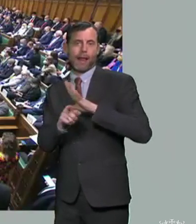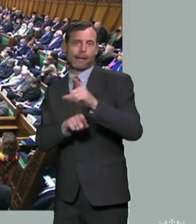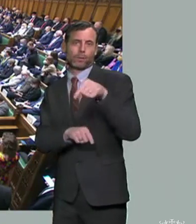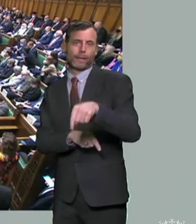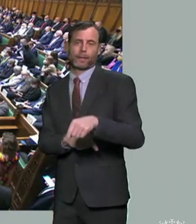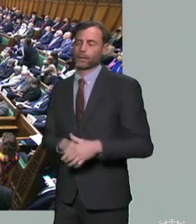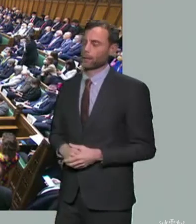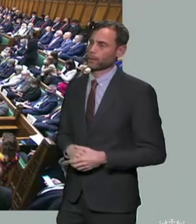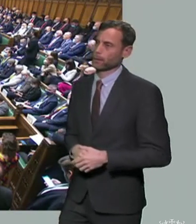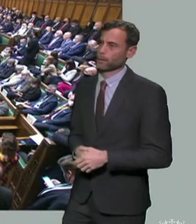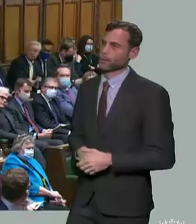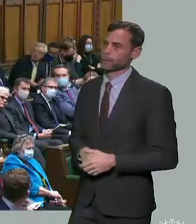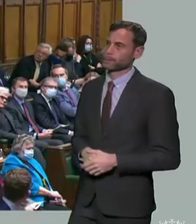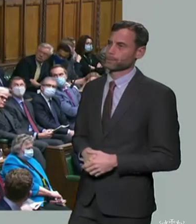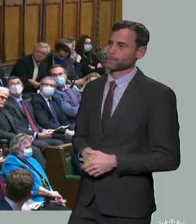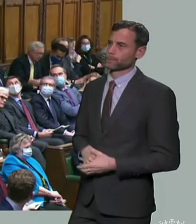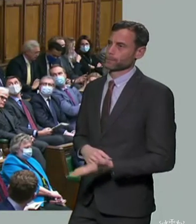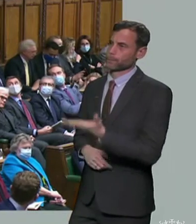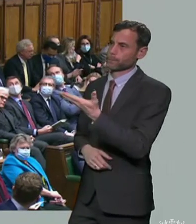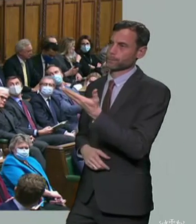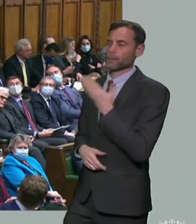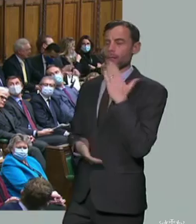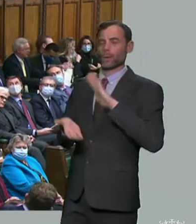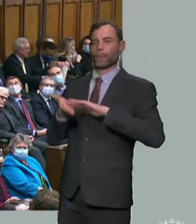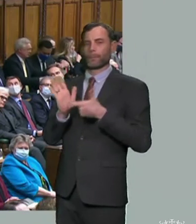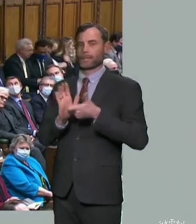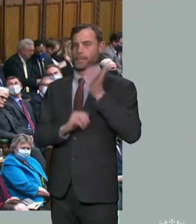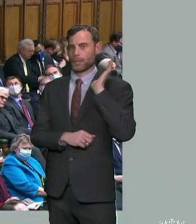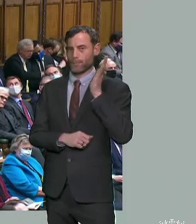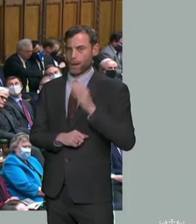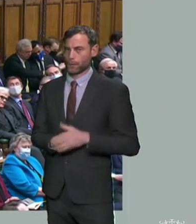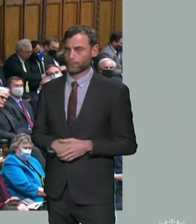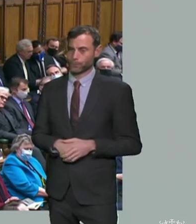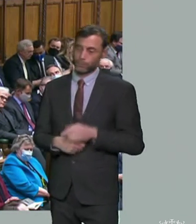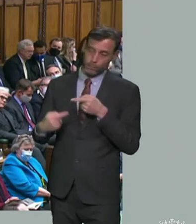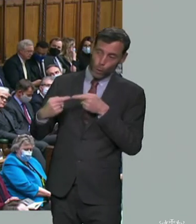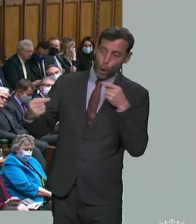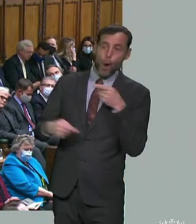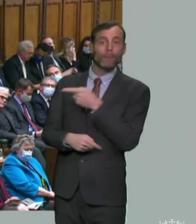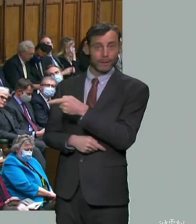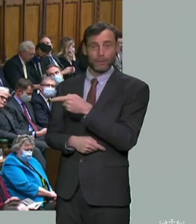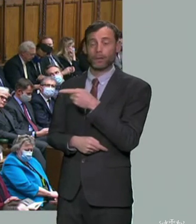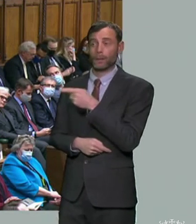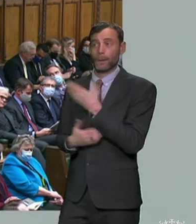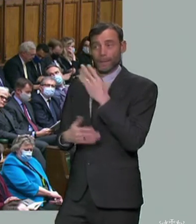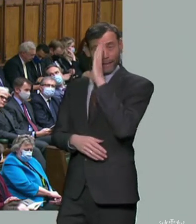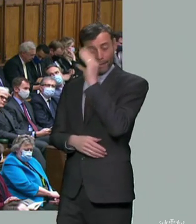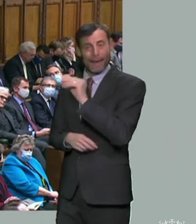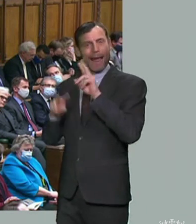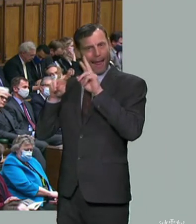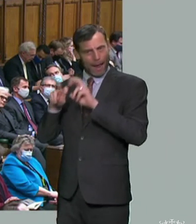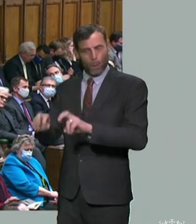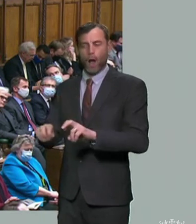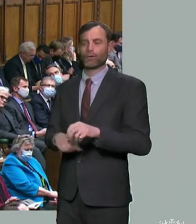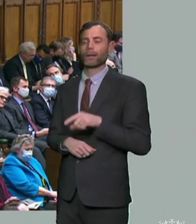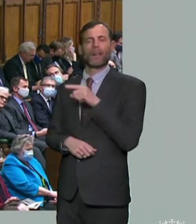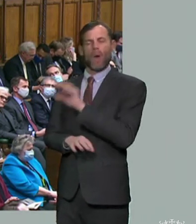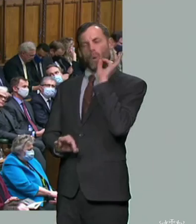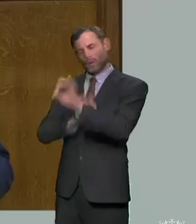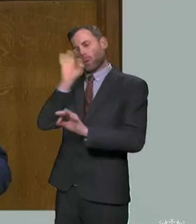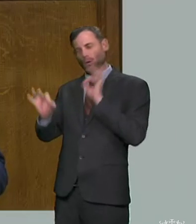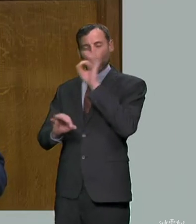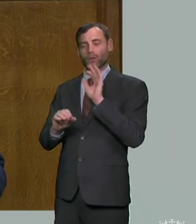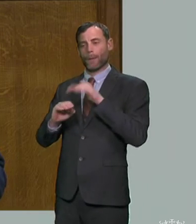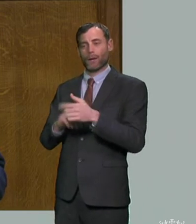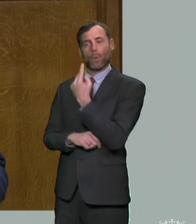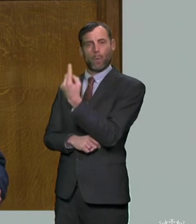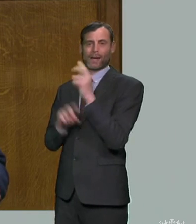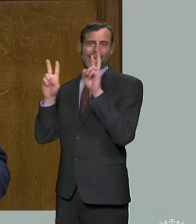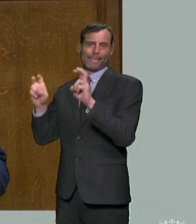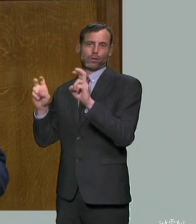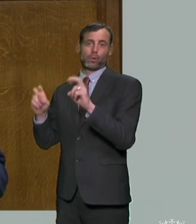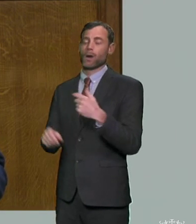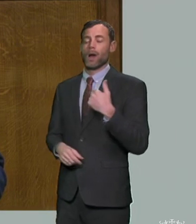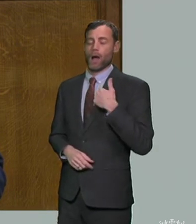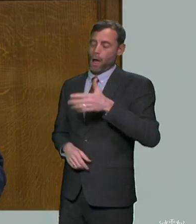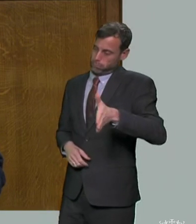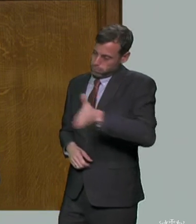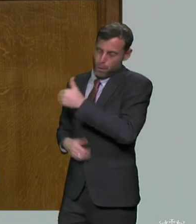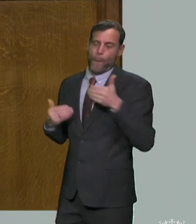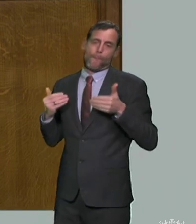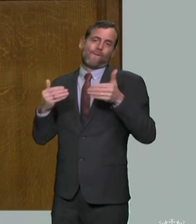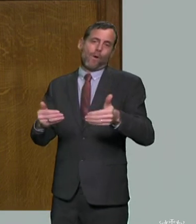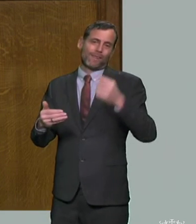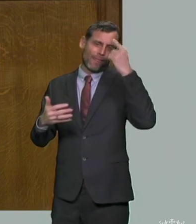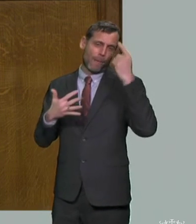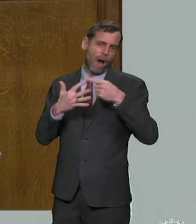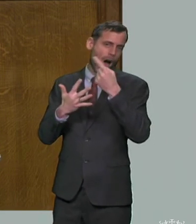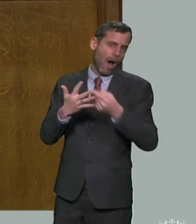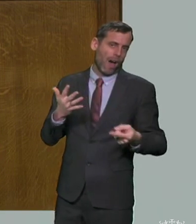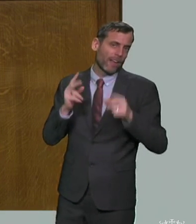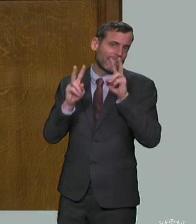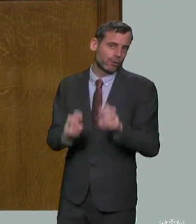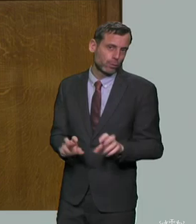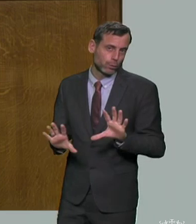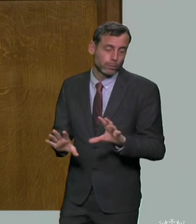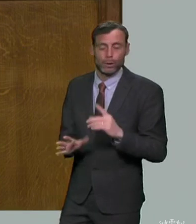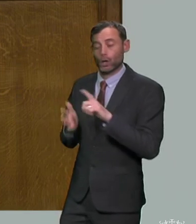The Opposition have been told that there is going to be an inquiry, but they have wasted every single question on one issue while my constituents want us to get on with other things.